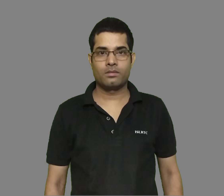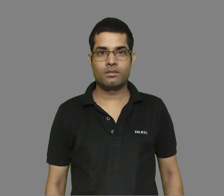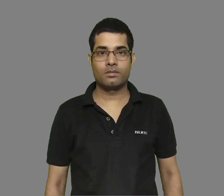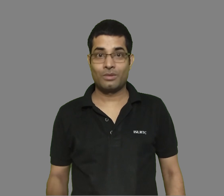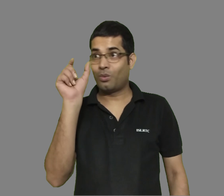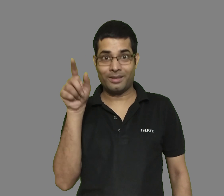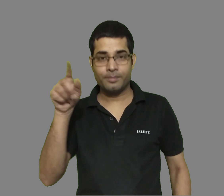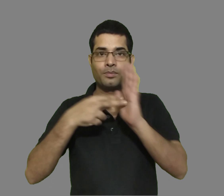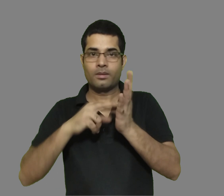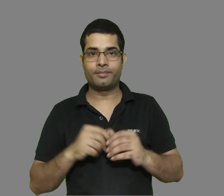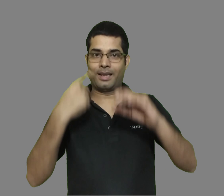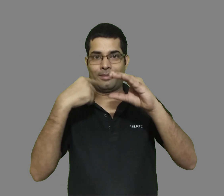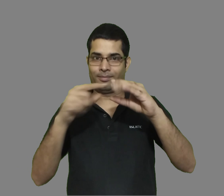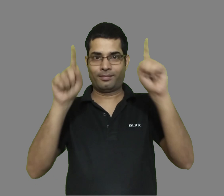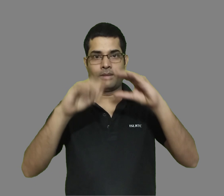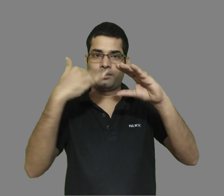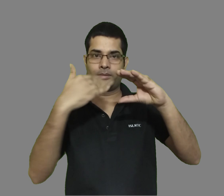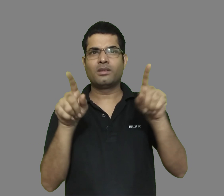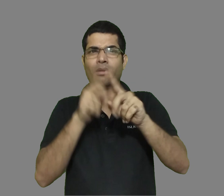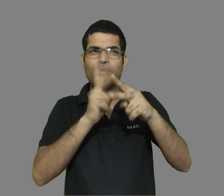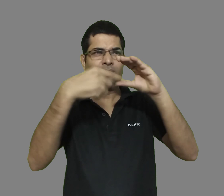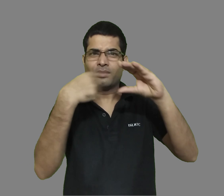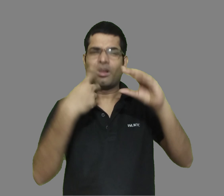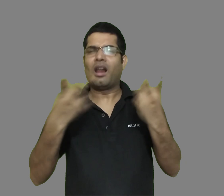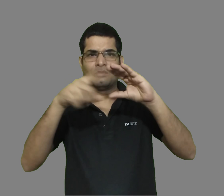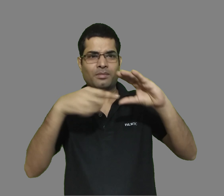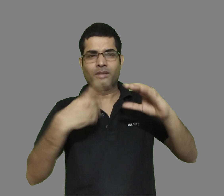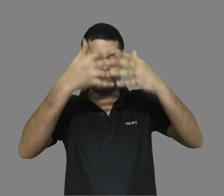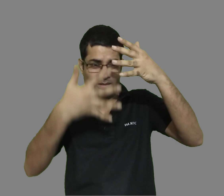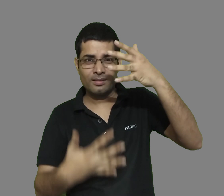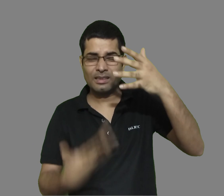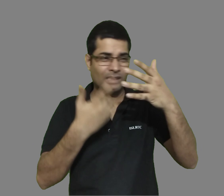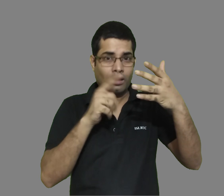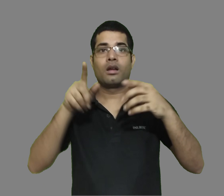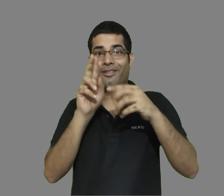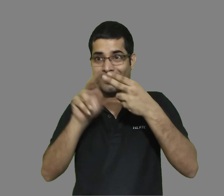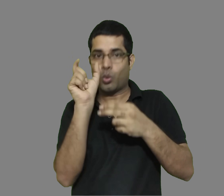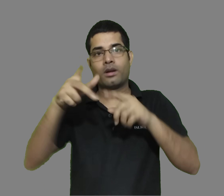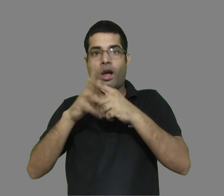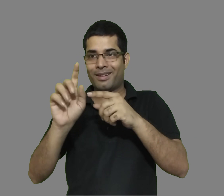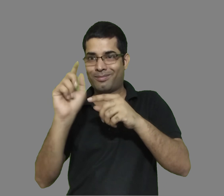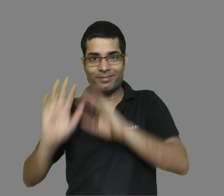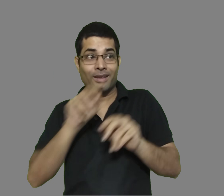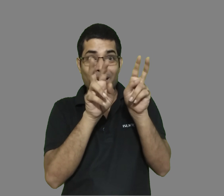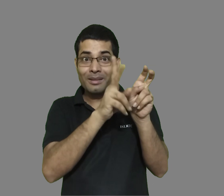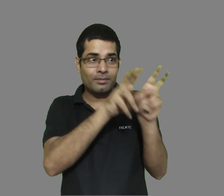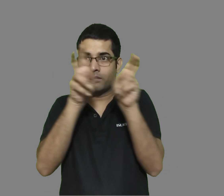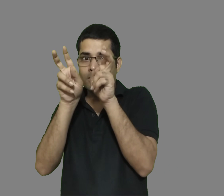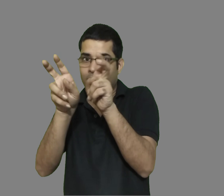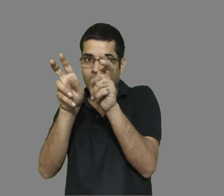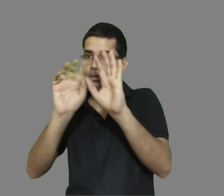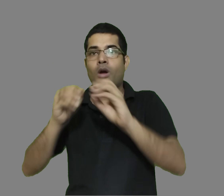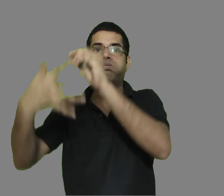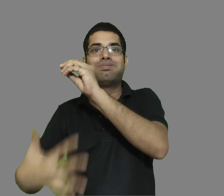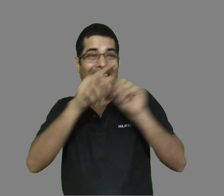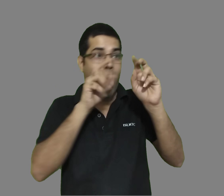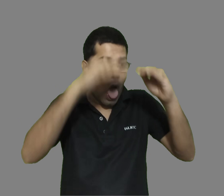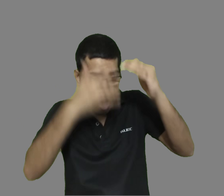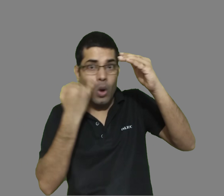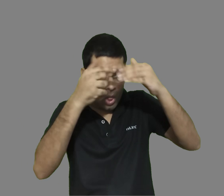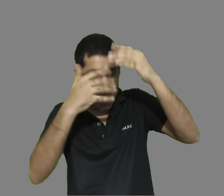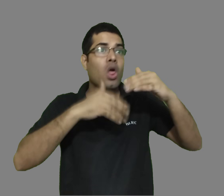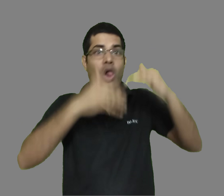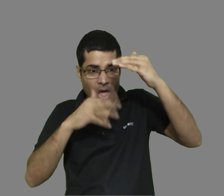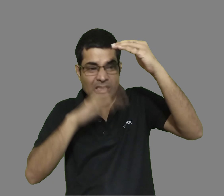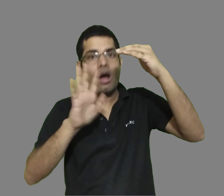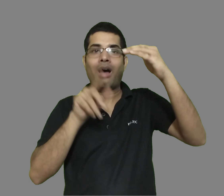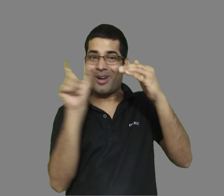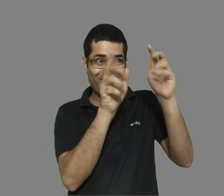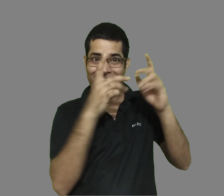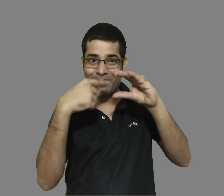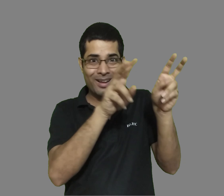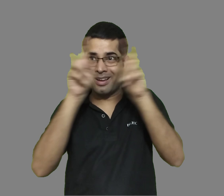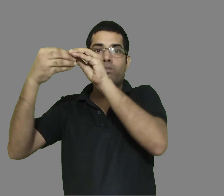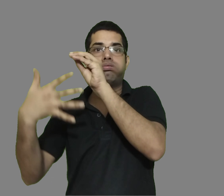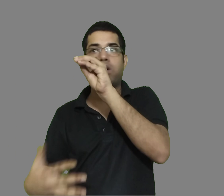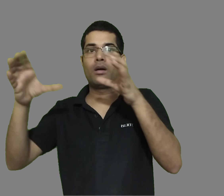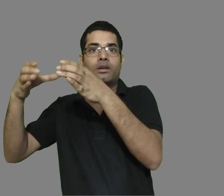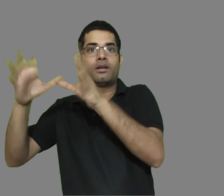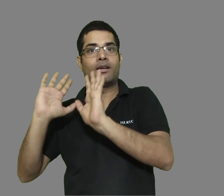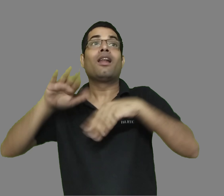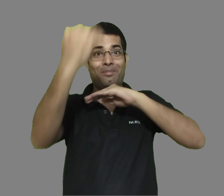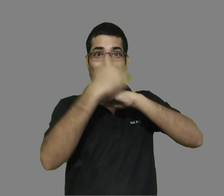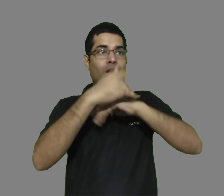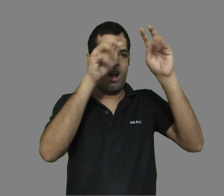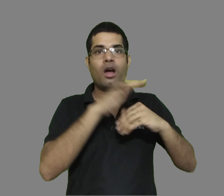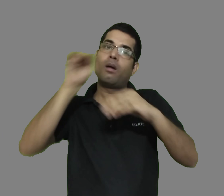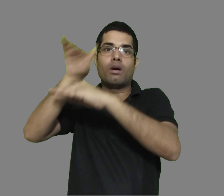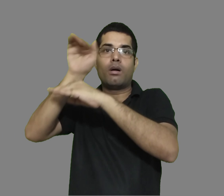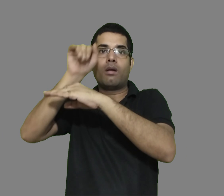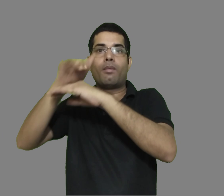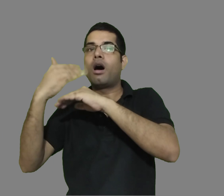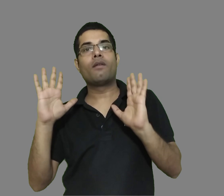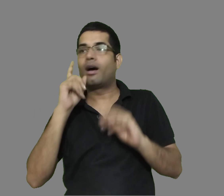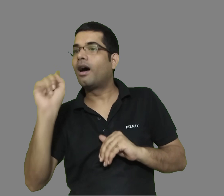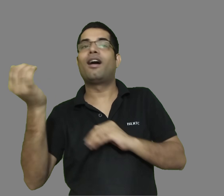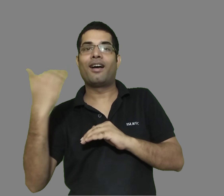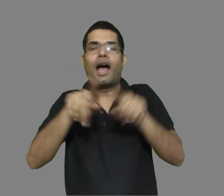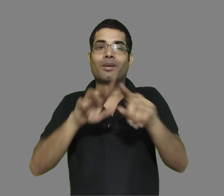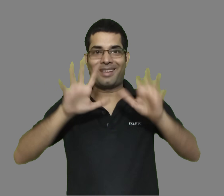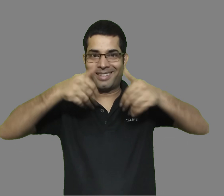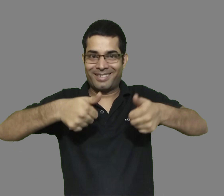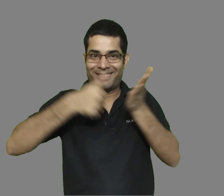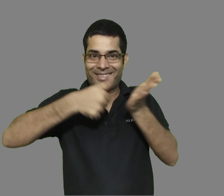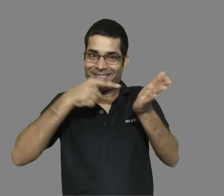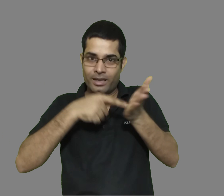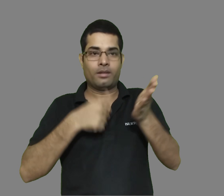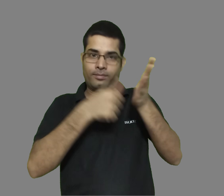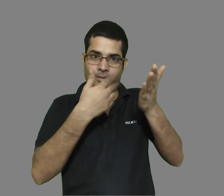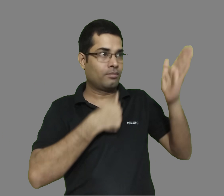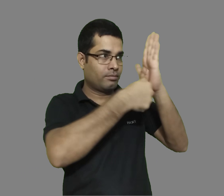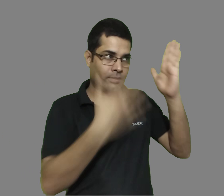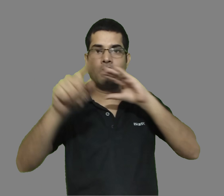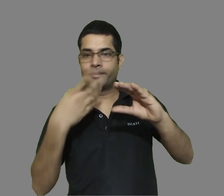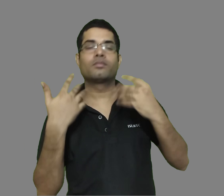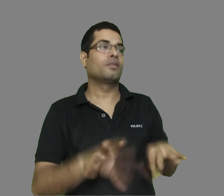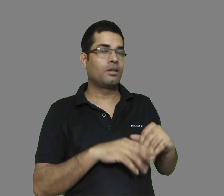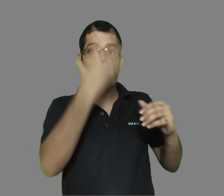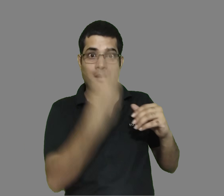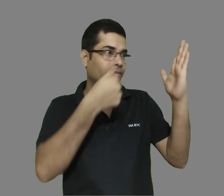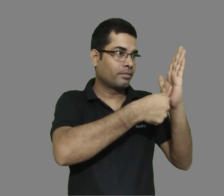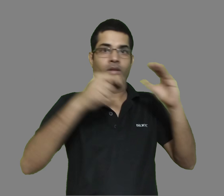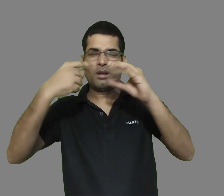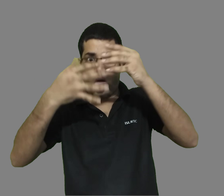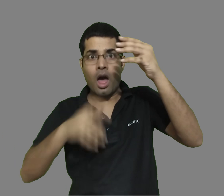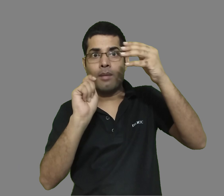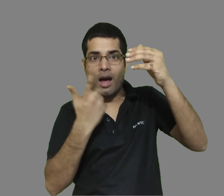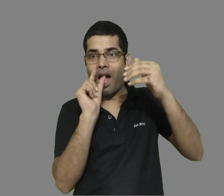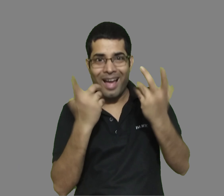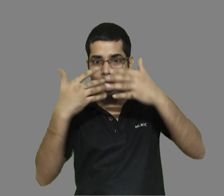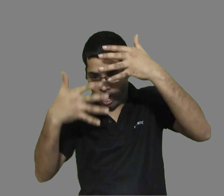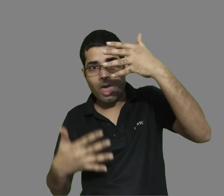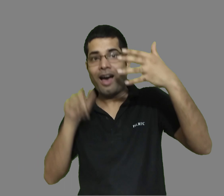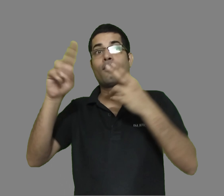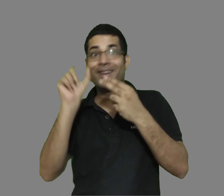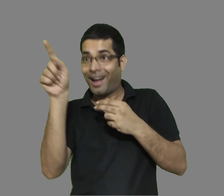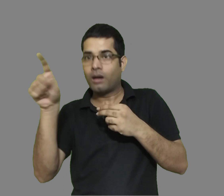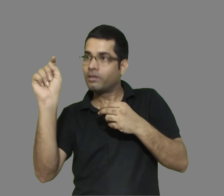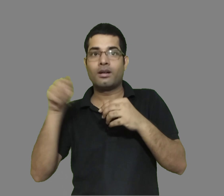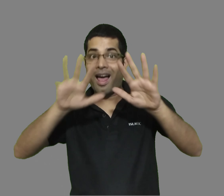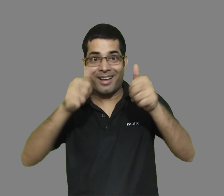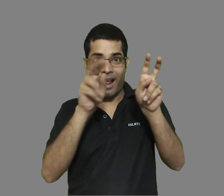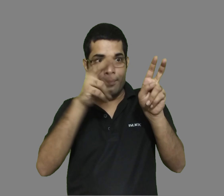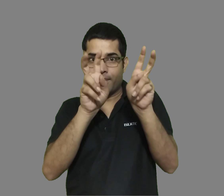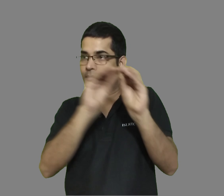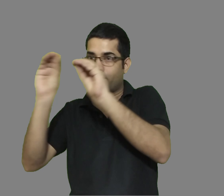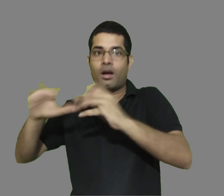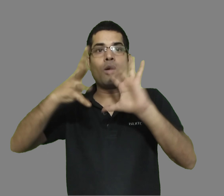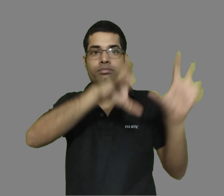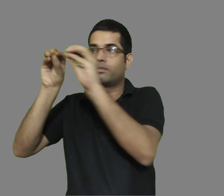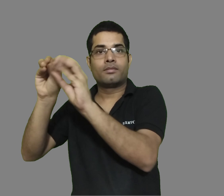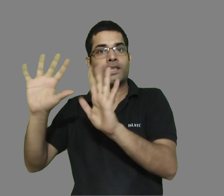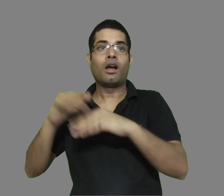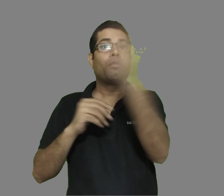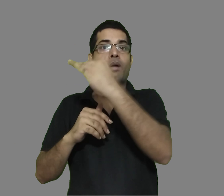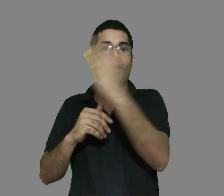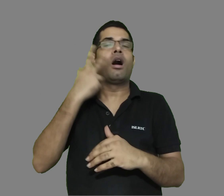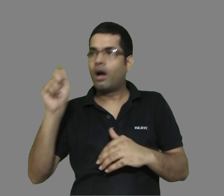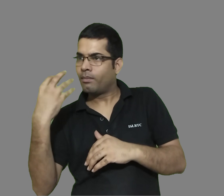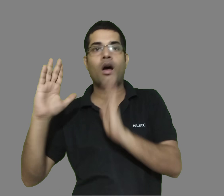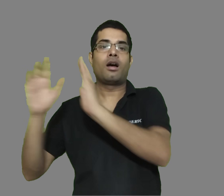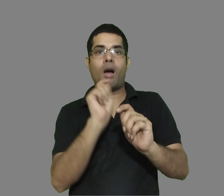Filter